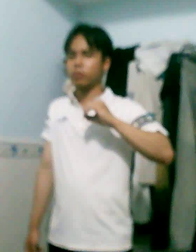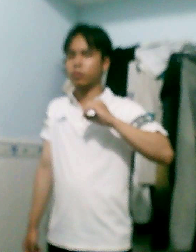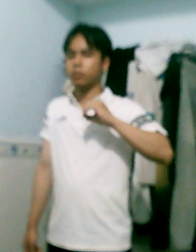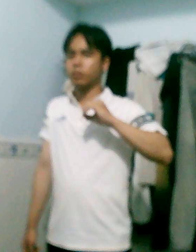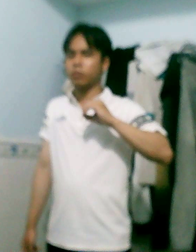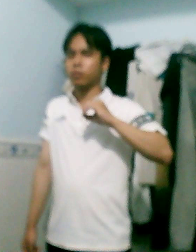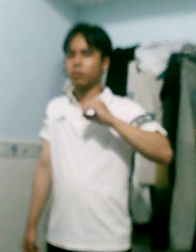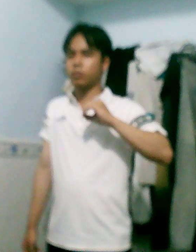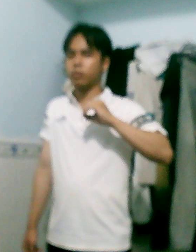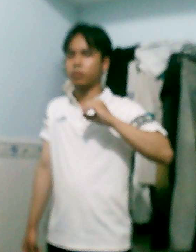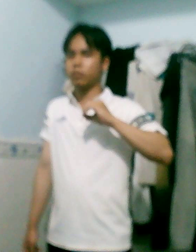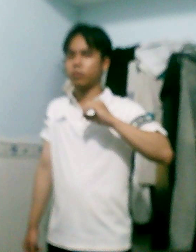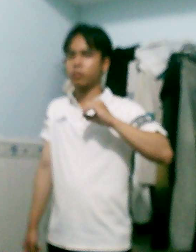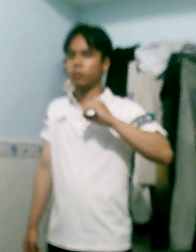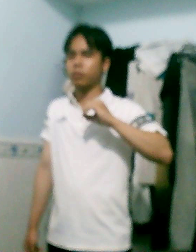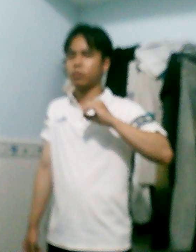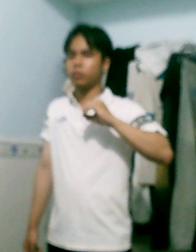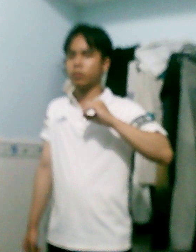o